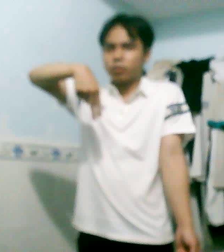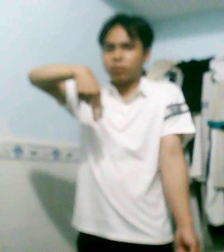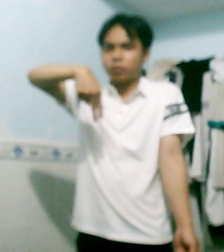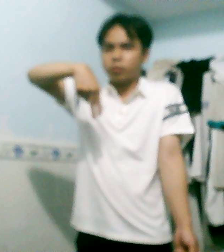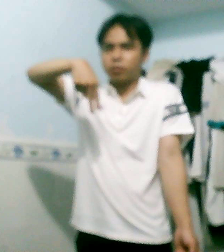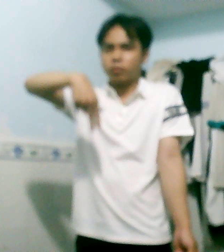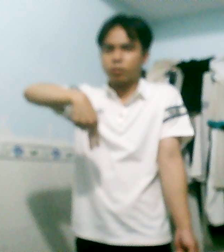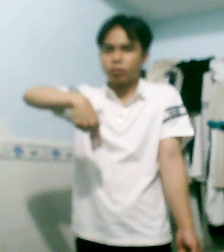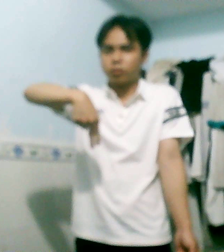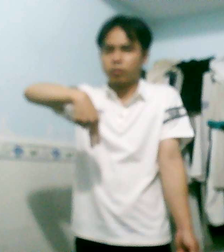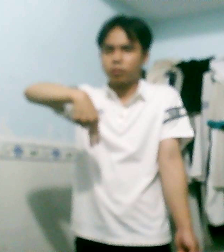n